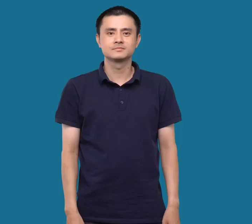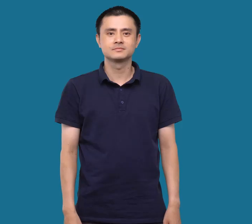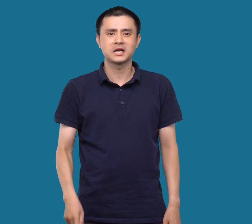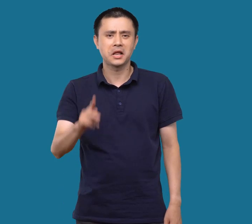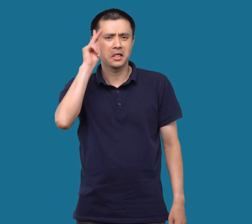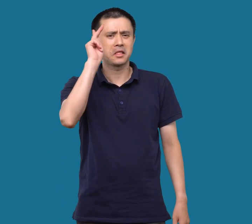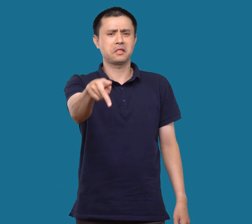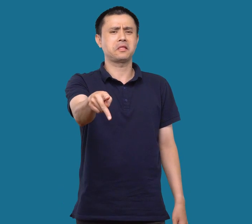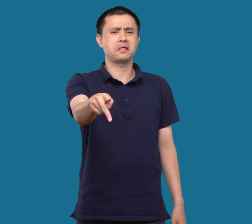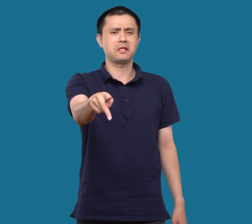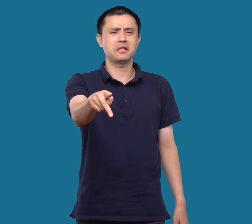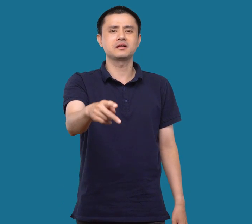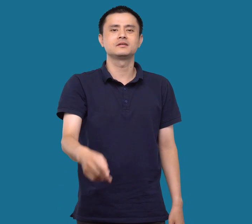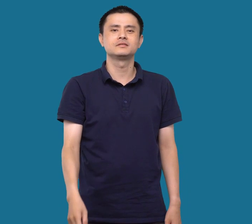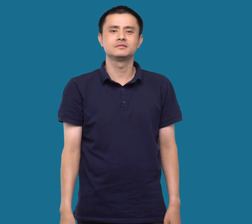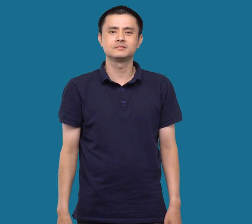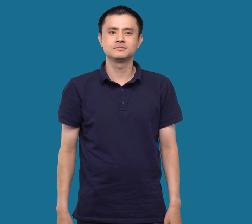kém